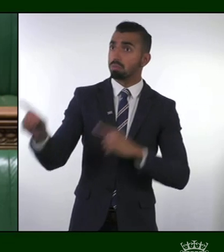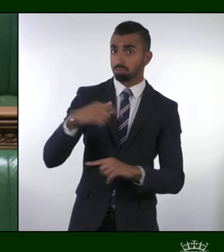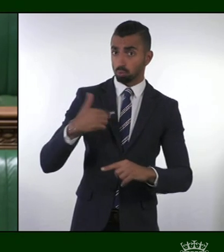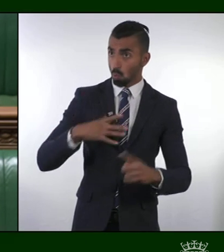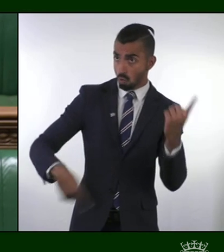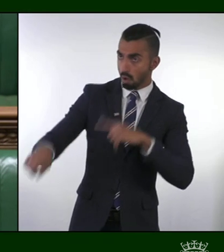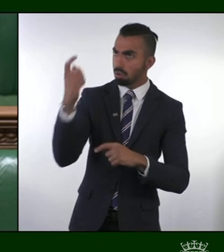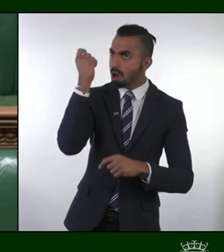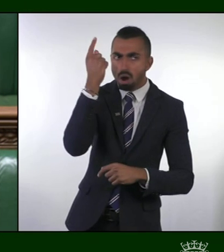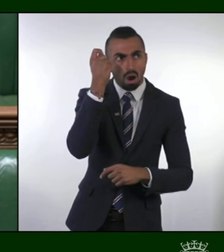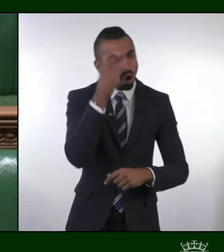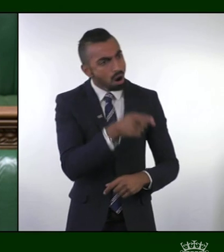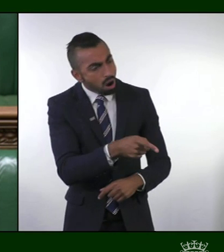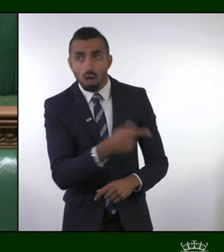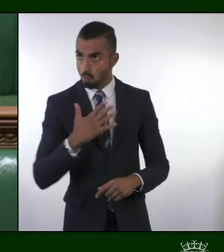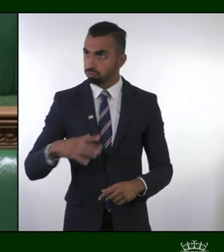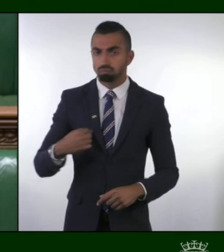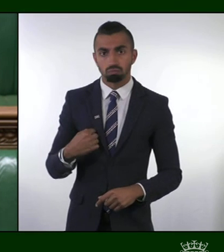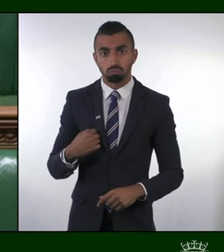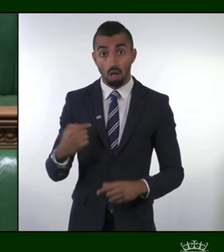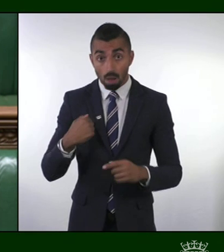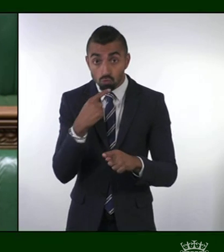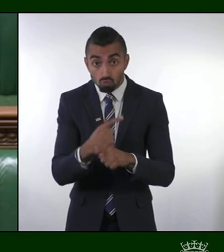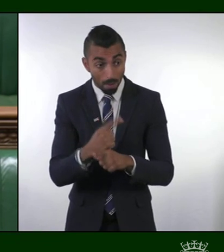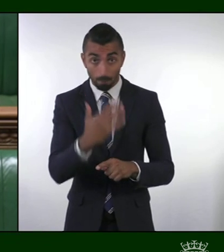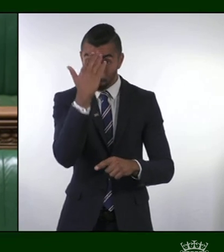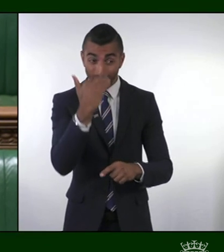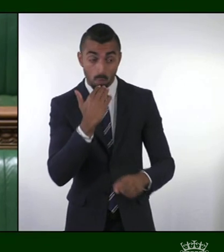We will pay the bonus for all furloughed employees.